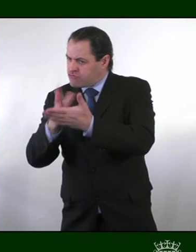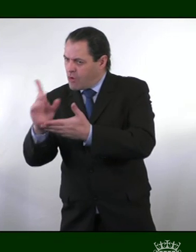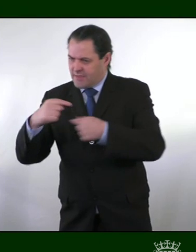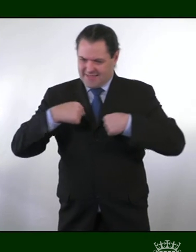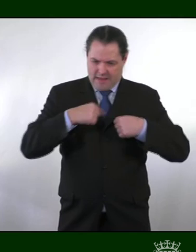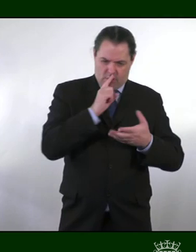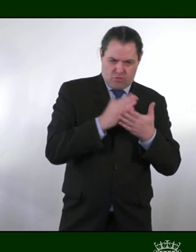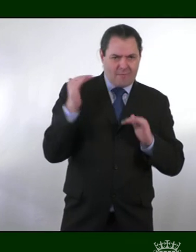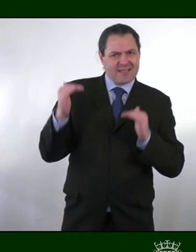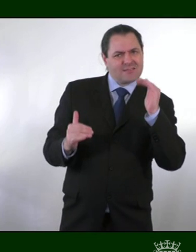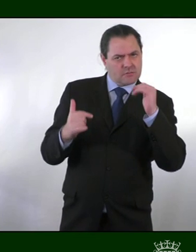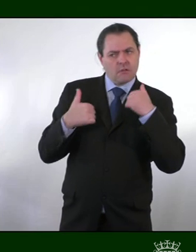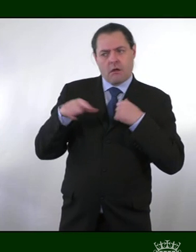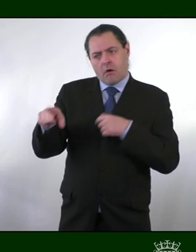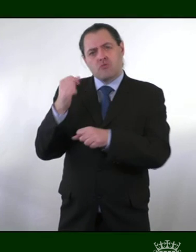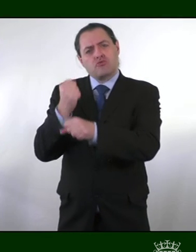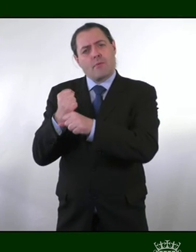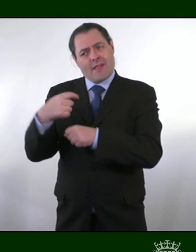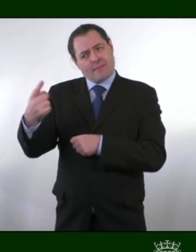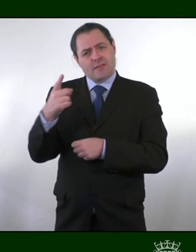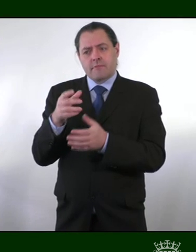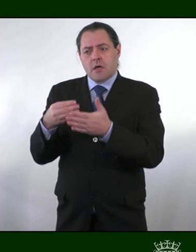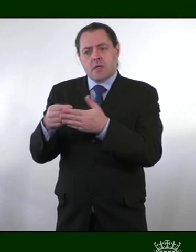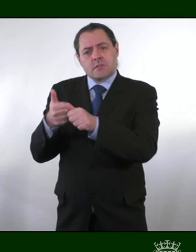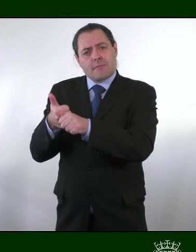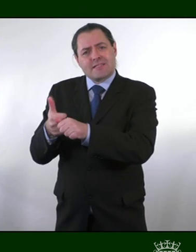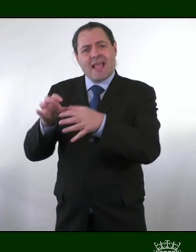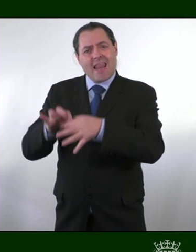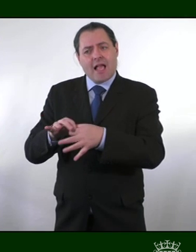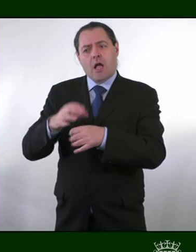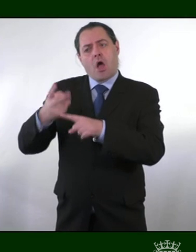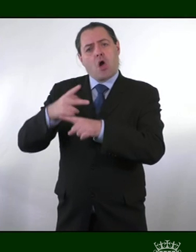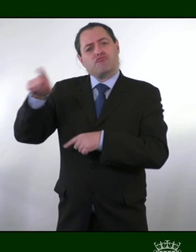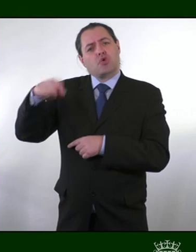The German numbers include the subsidies for renewables; ours do not.